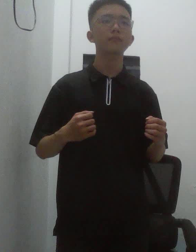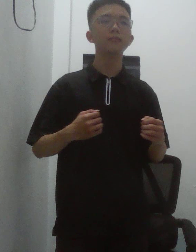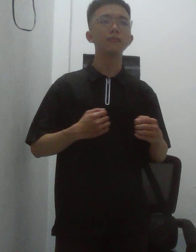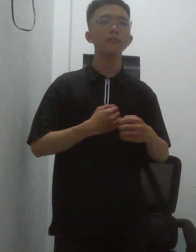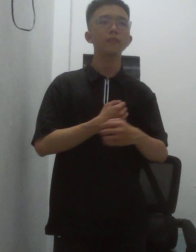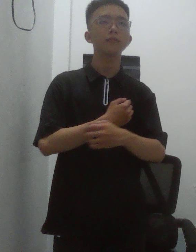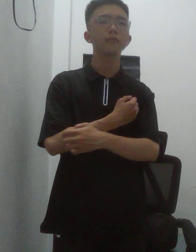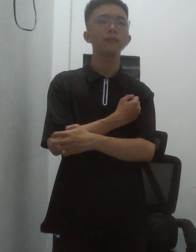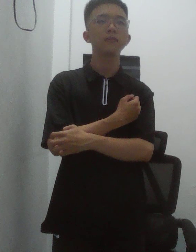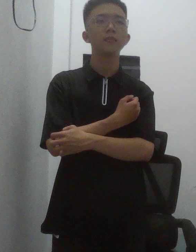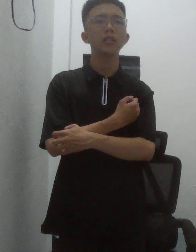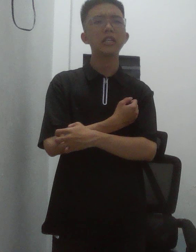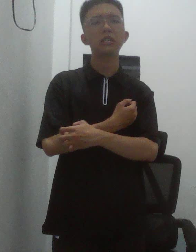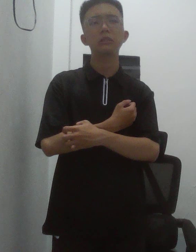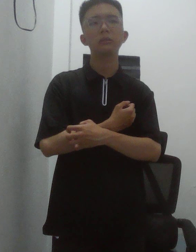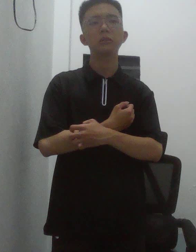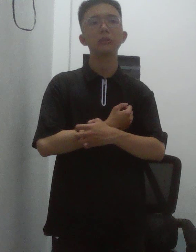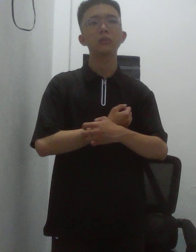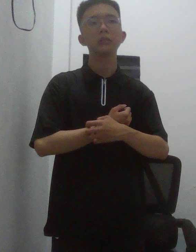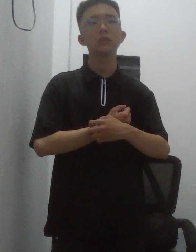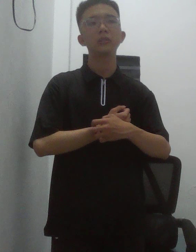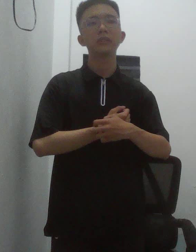ngheo